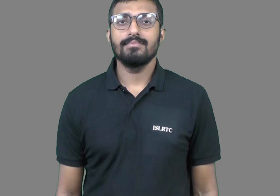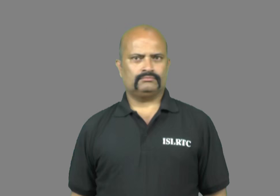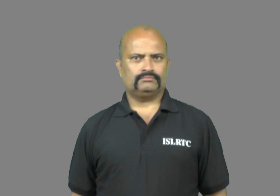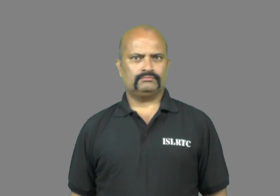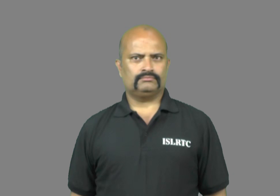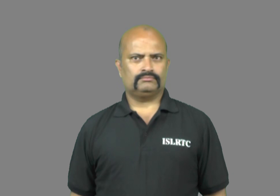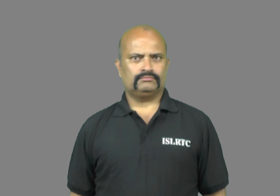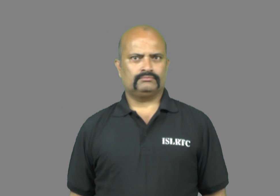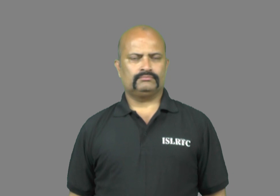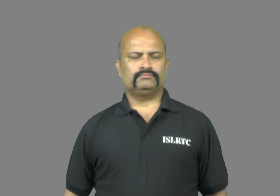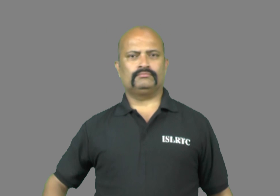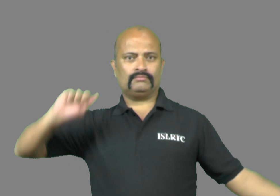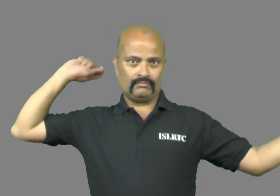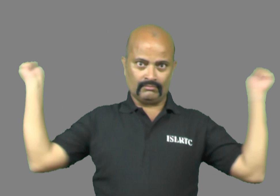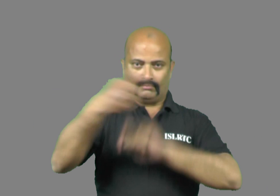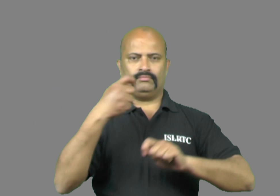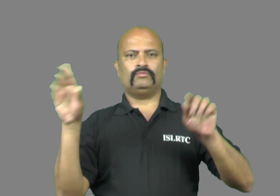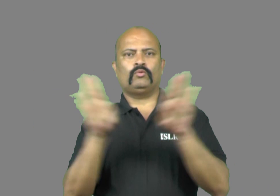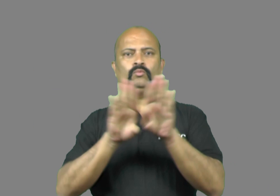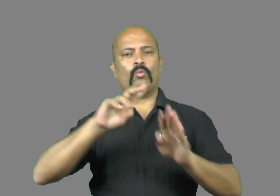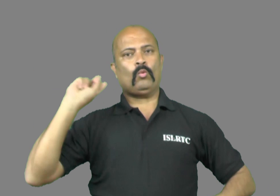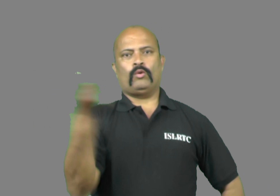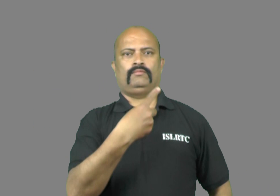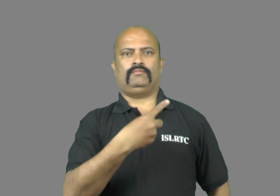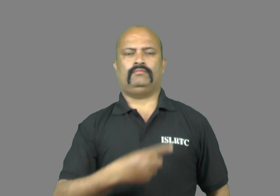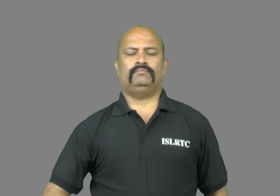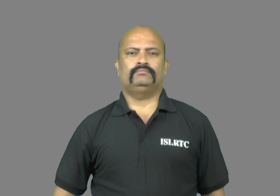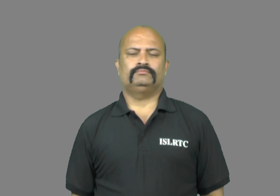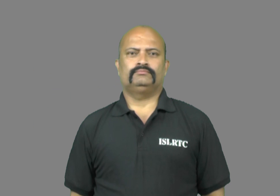Bandh General Strike (Munger Bihar)